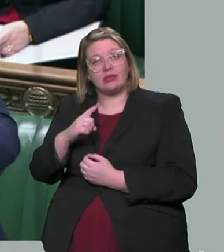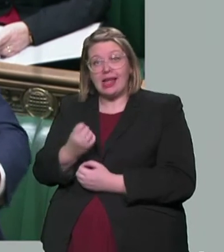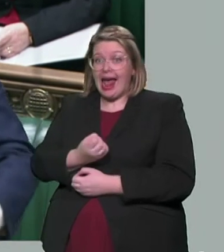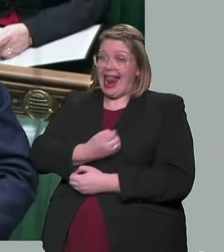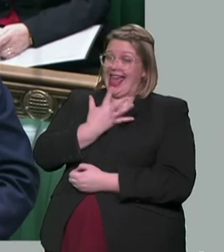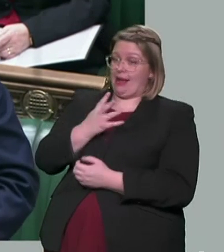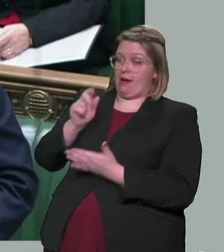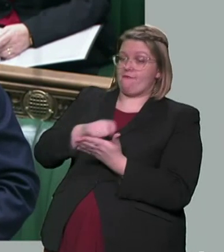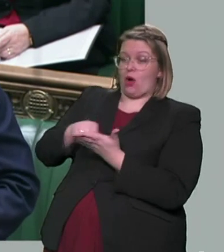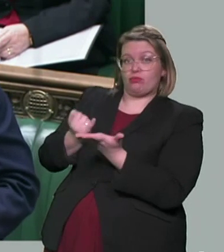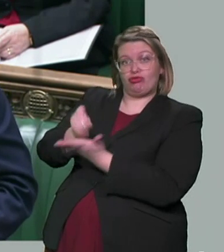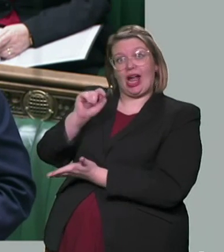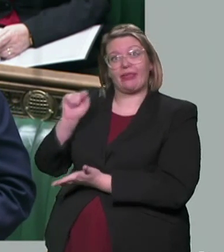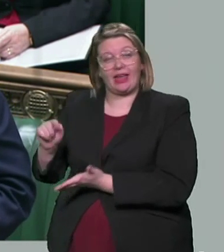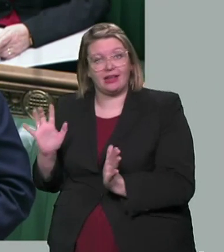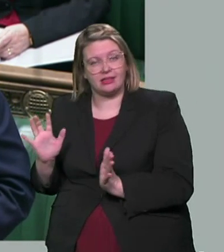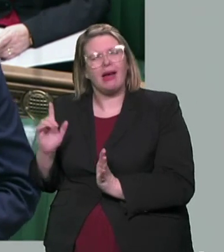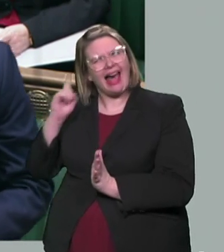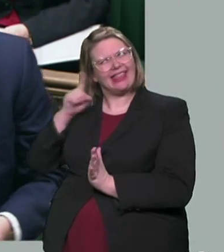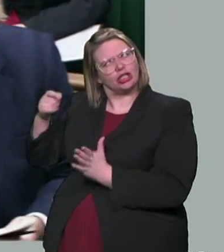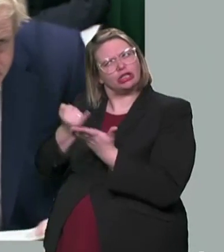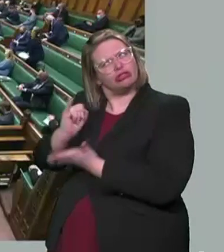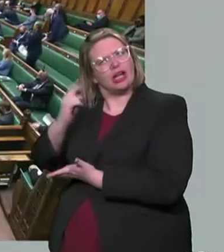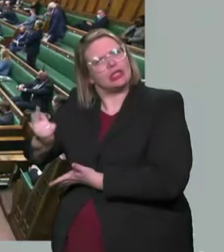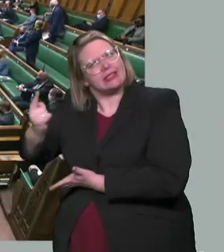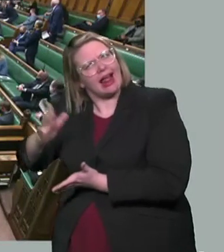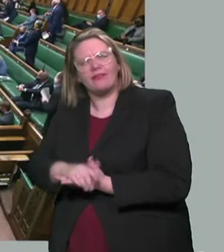Maybe she did not, but I think the record will show that she voted against it.